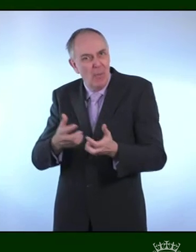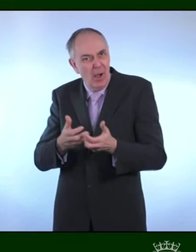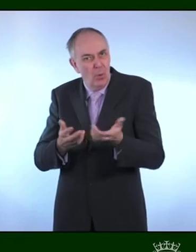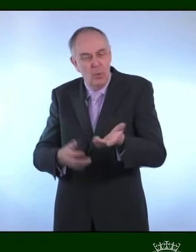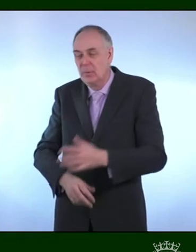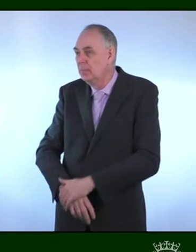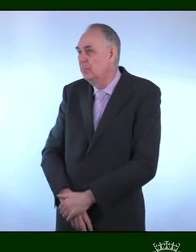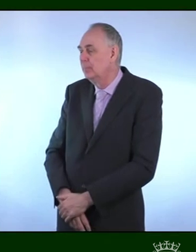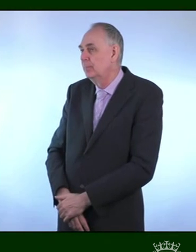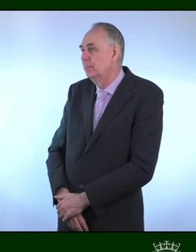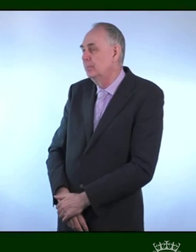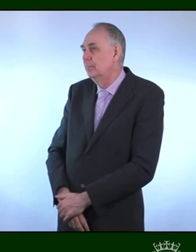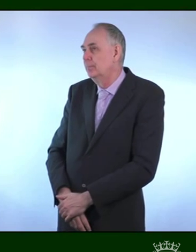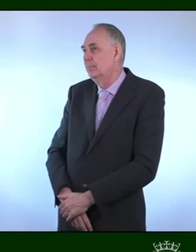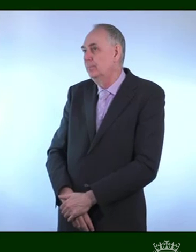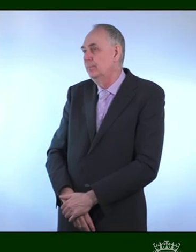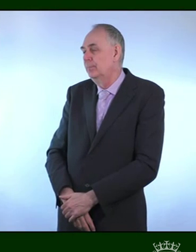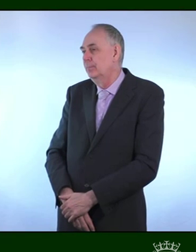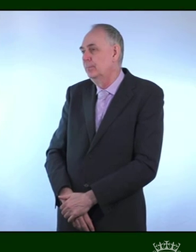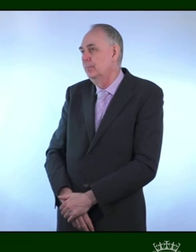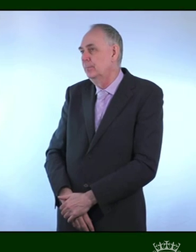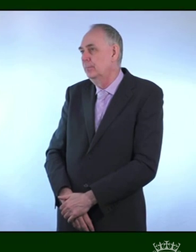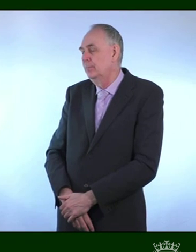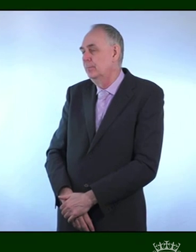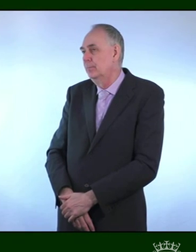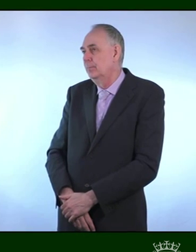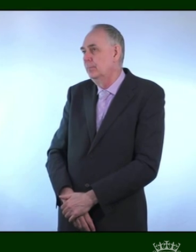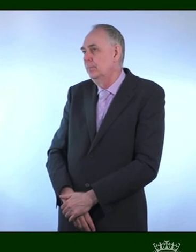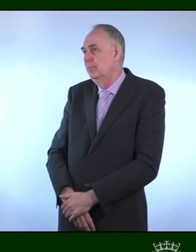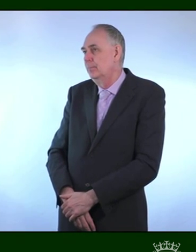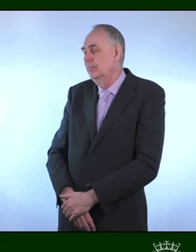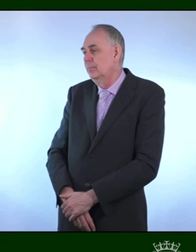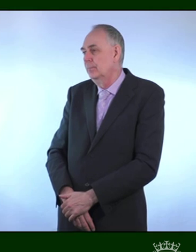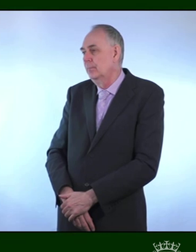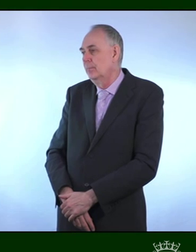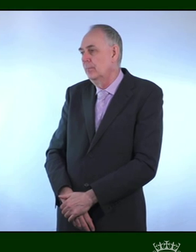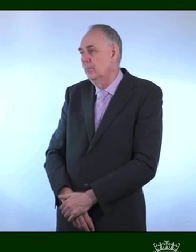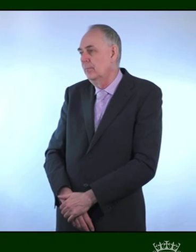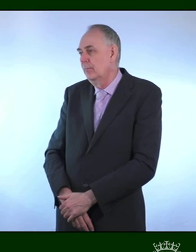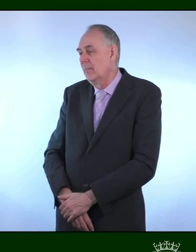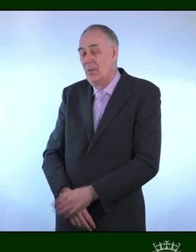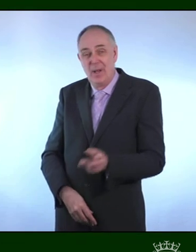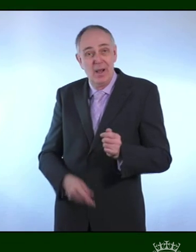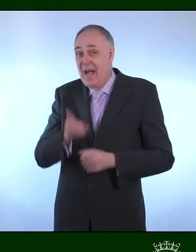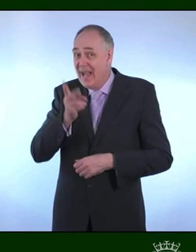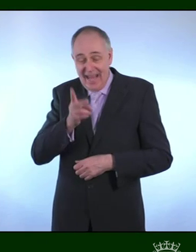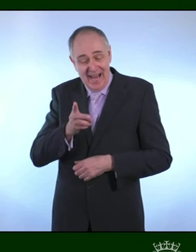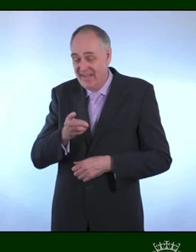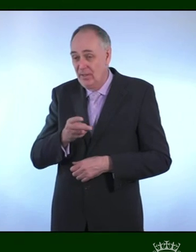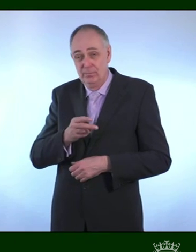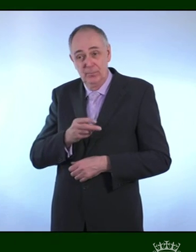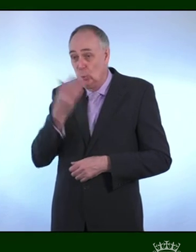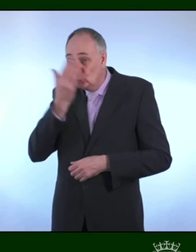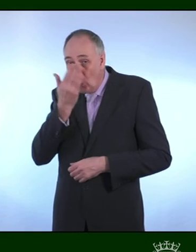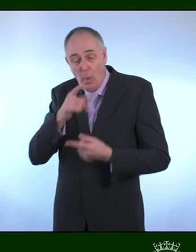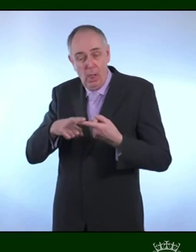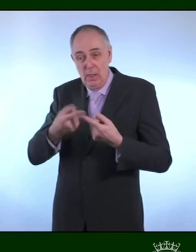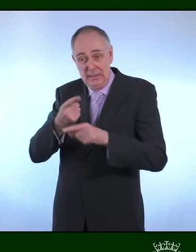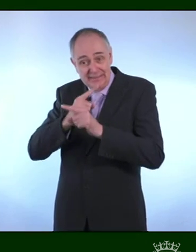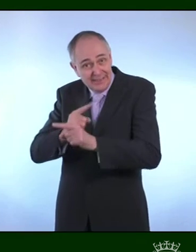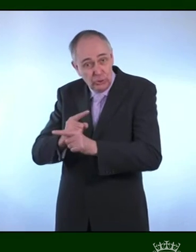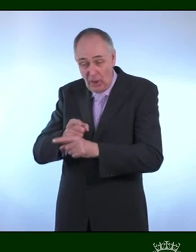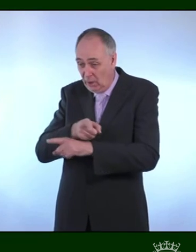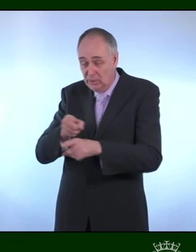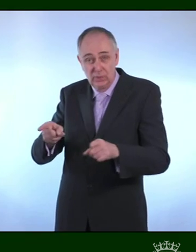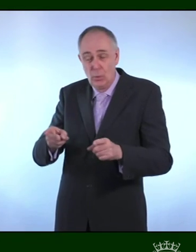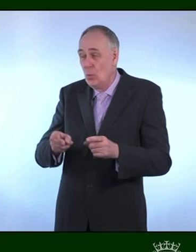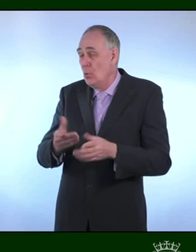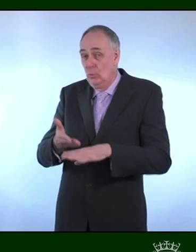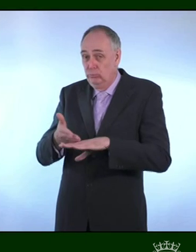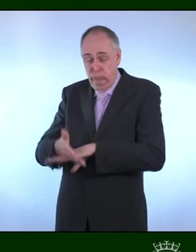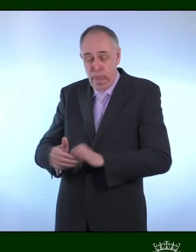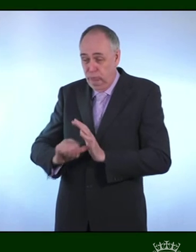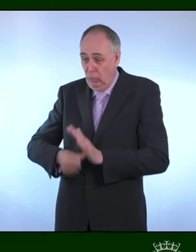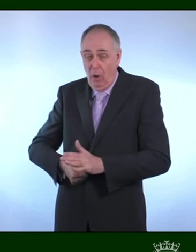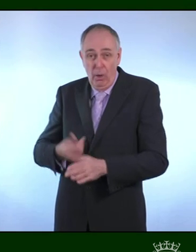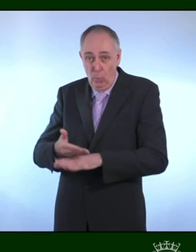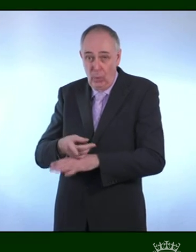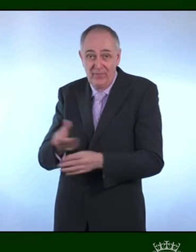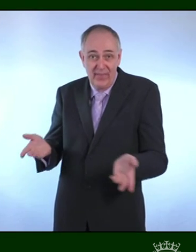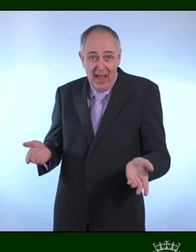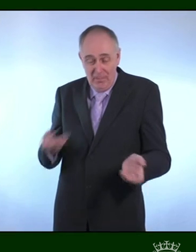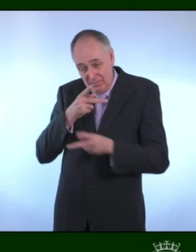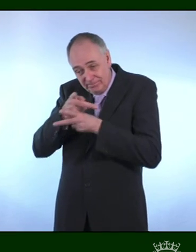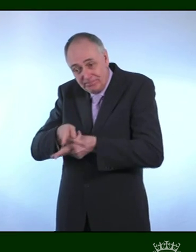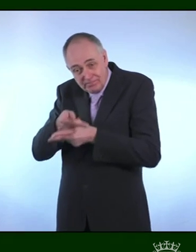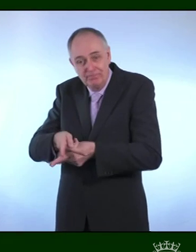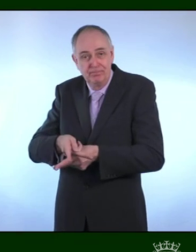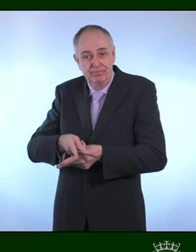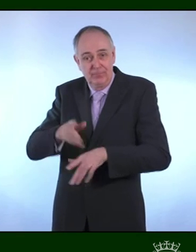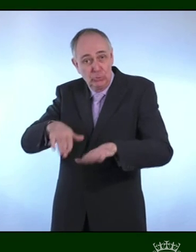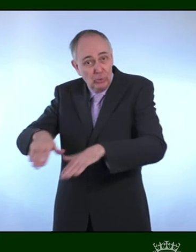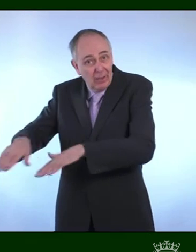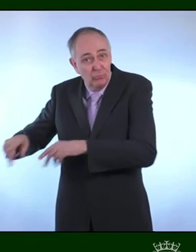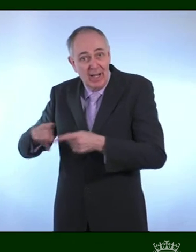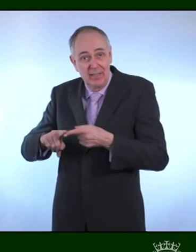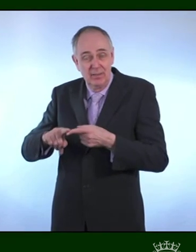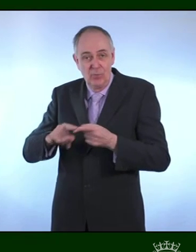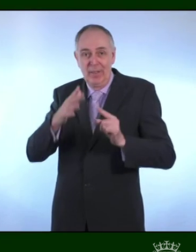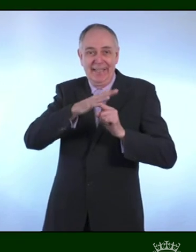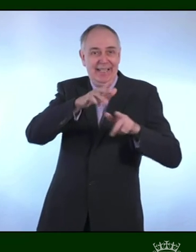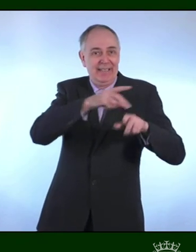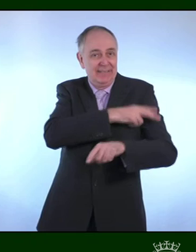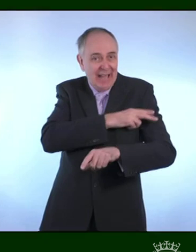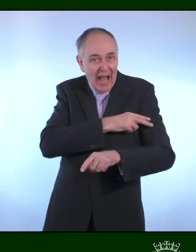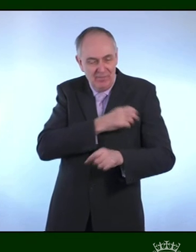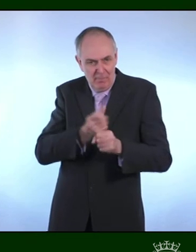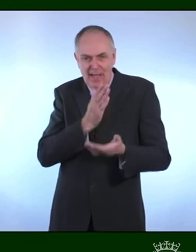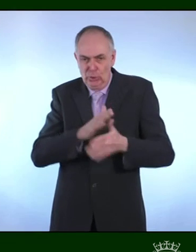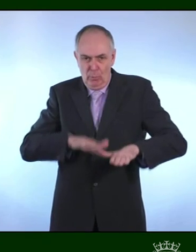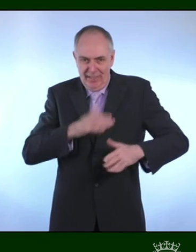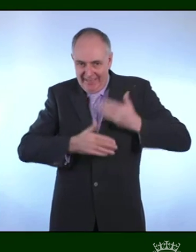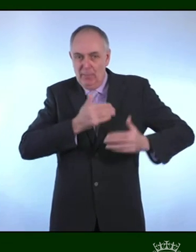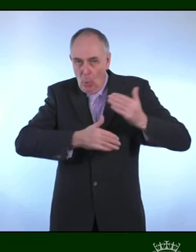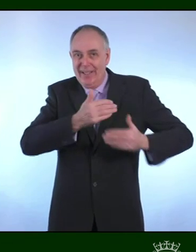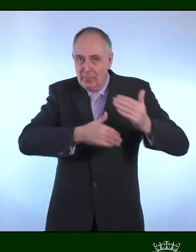I thank the honourable Lady, who has given me the opportunity to say once again that our schools, our teachers and everybody who works in our schools, dealing with an incredibly difficult situation and looking after pupils who are children of key workers, are helping to keep our country going at a very difficult time.